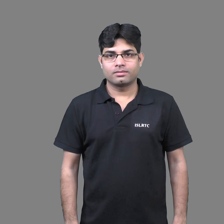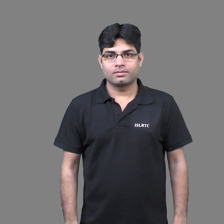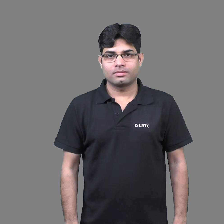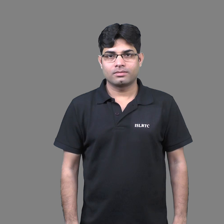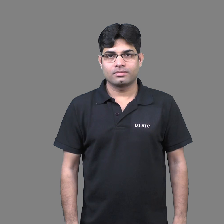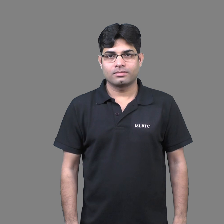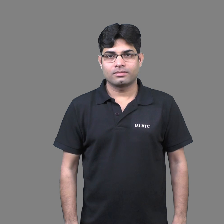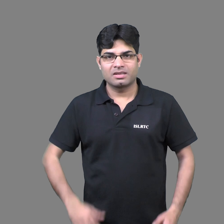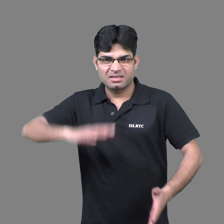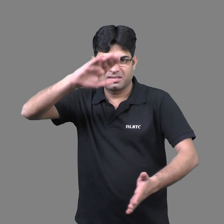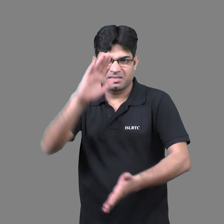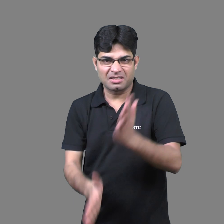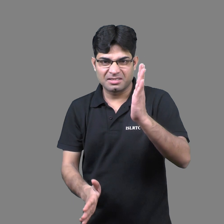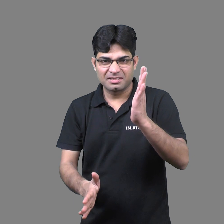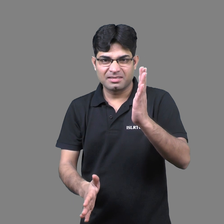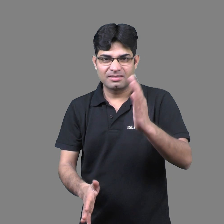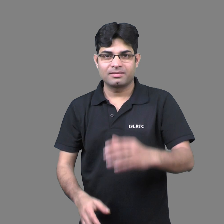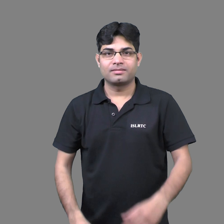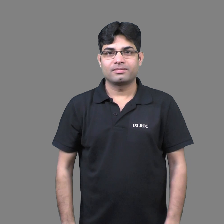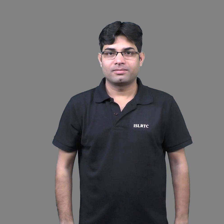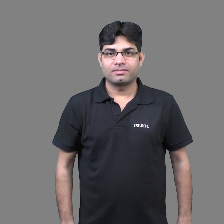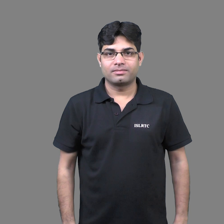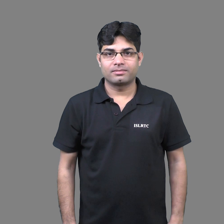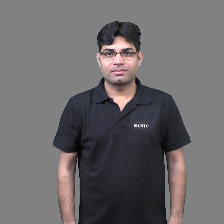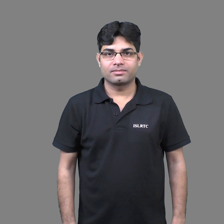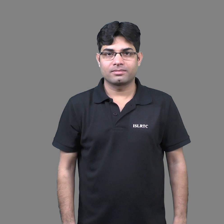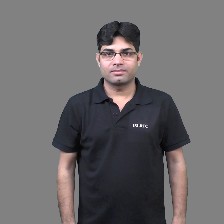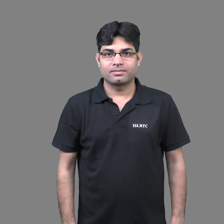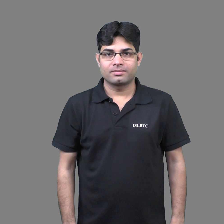Dare Challenge Provoke